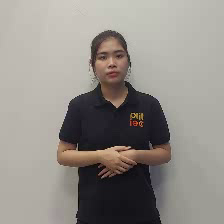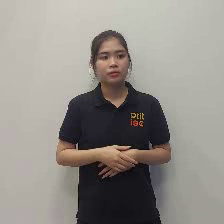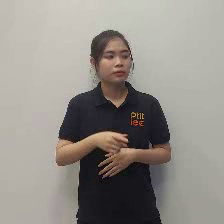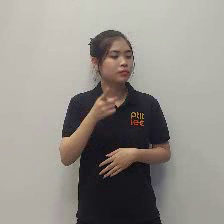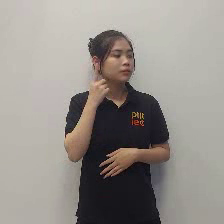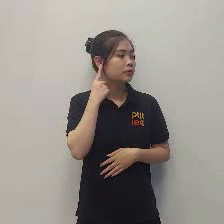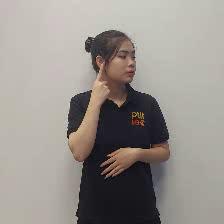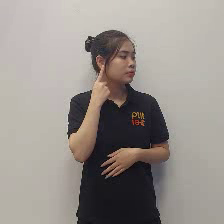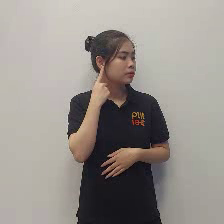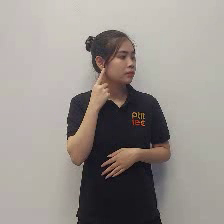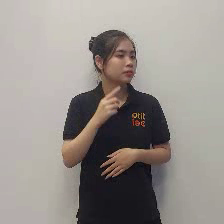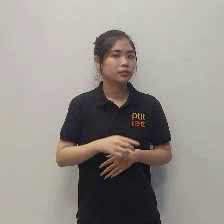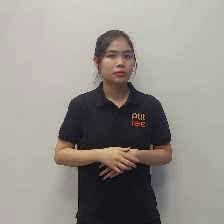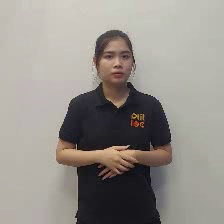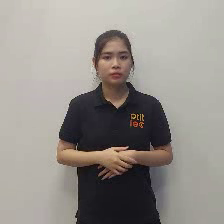Nghe